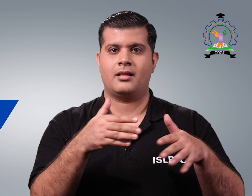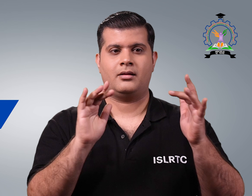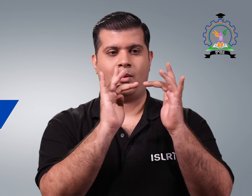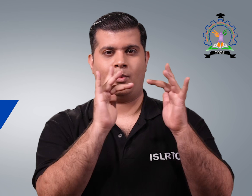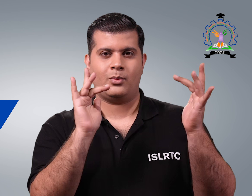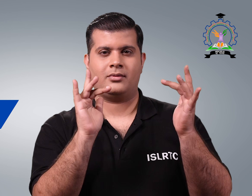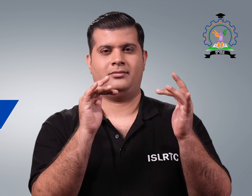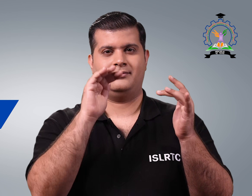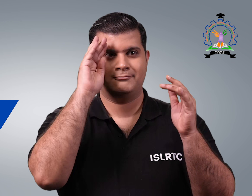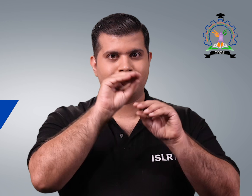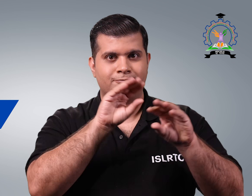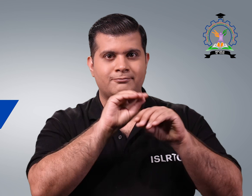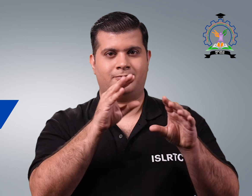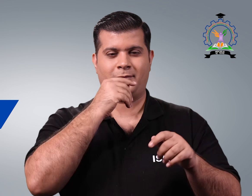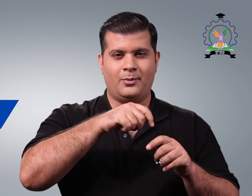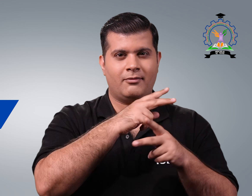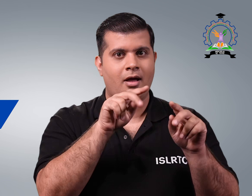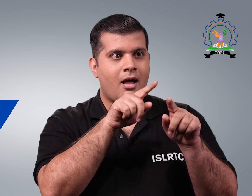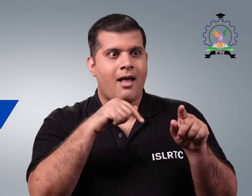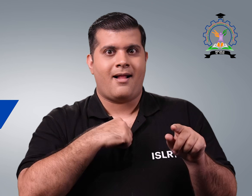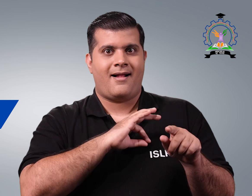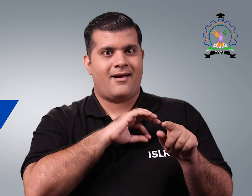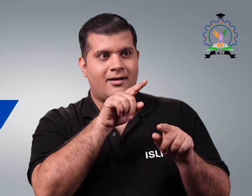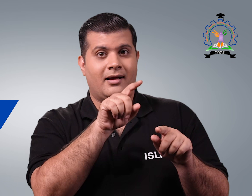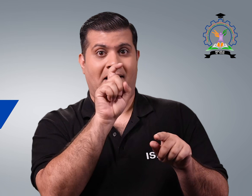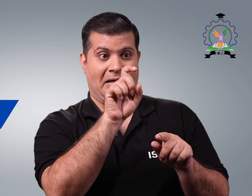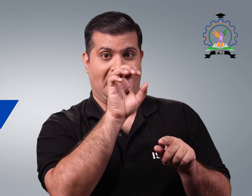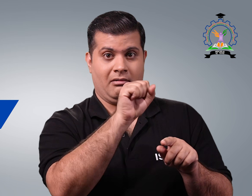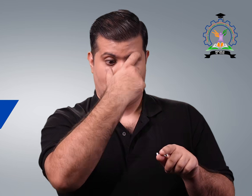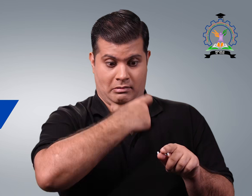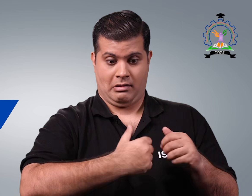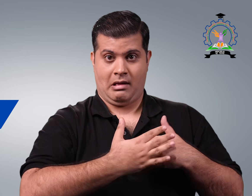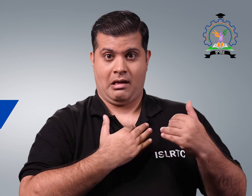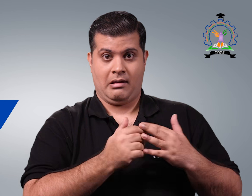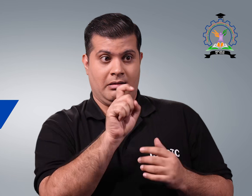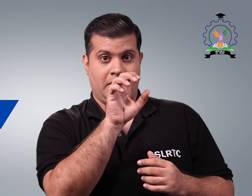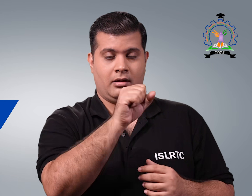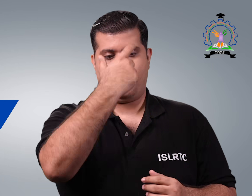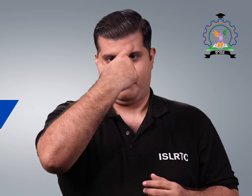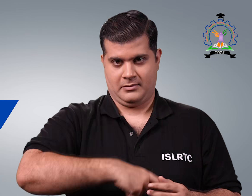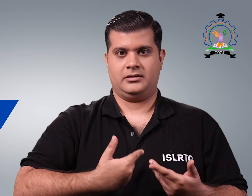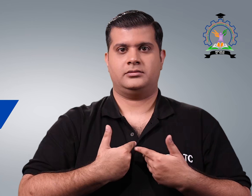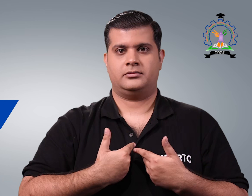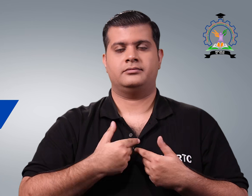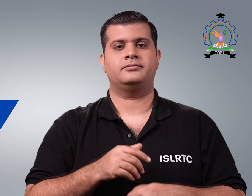A subscriber is someone who signs up to receive updates on specific content.